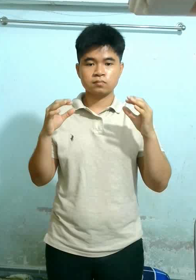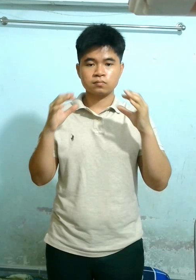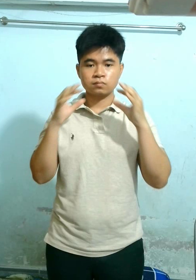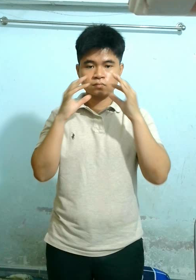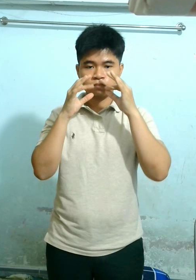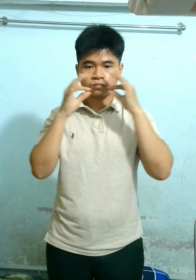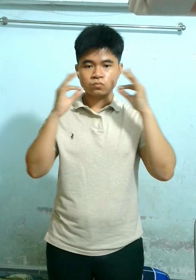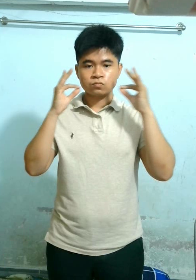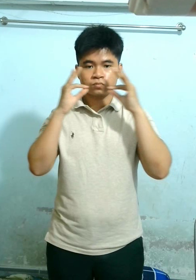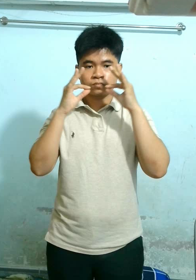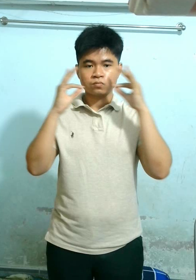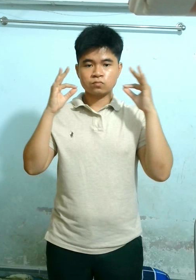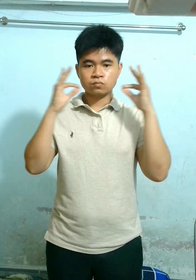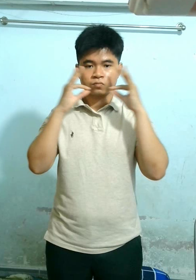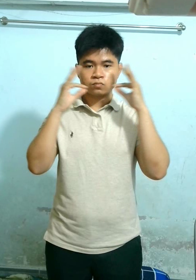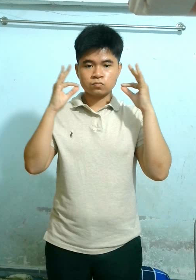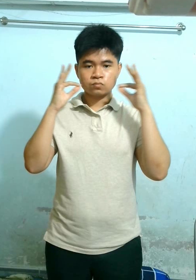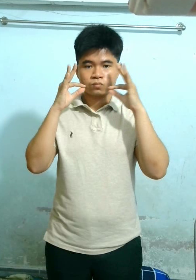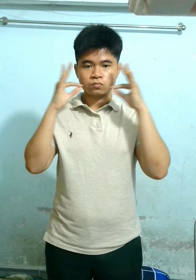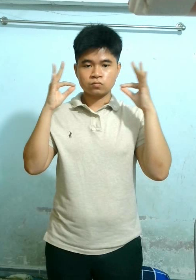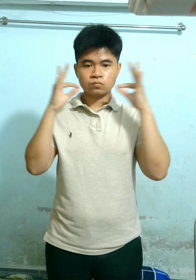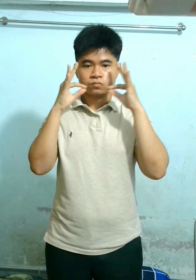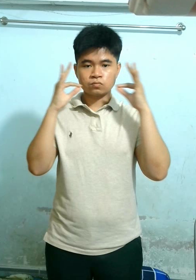meo